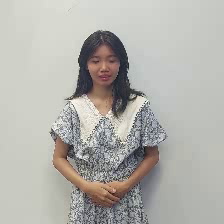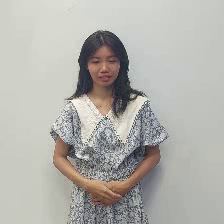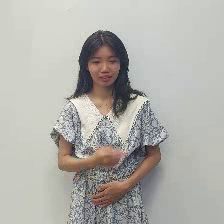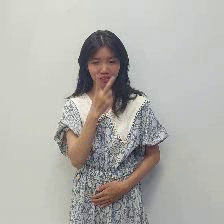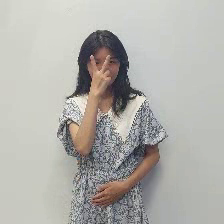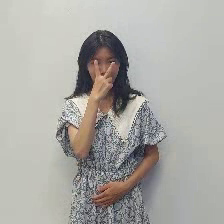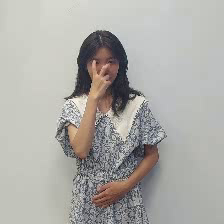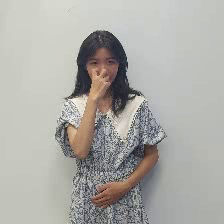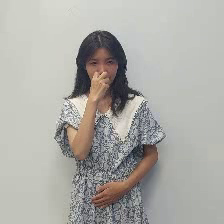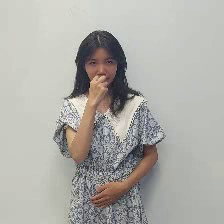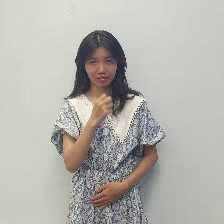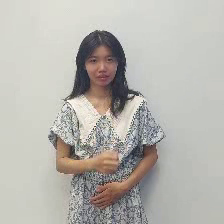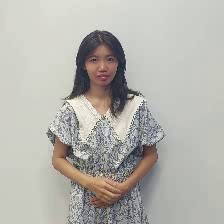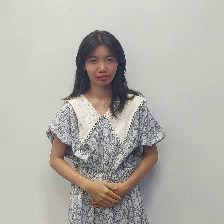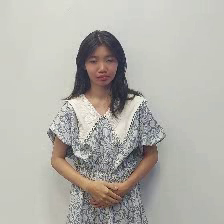Khóc